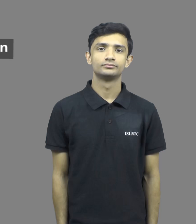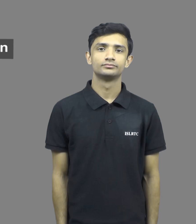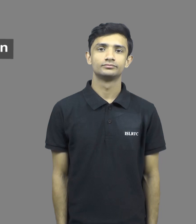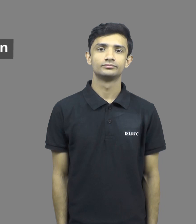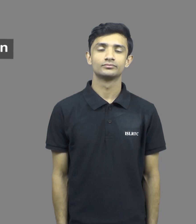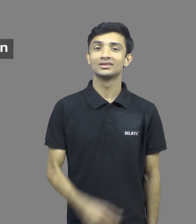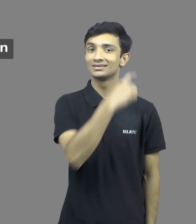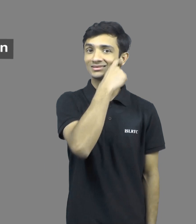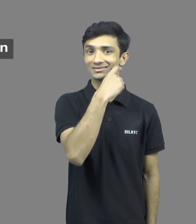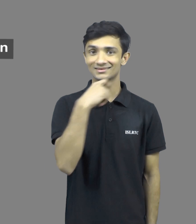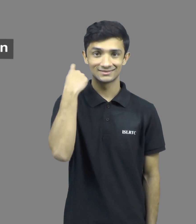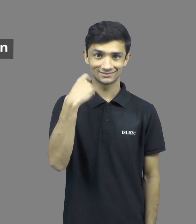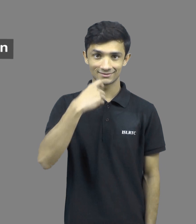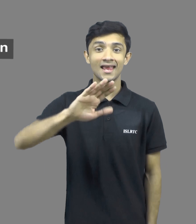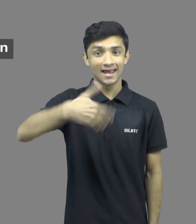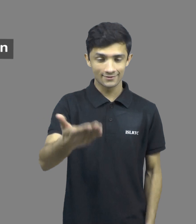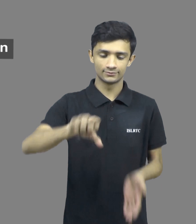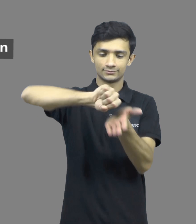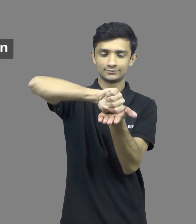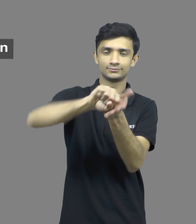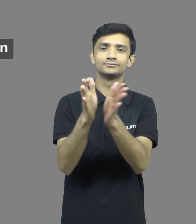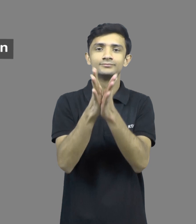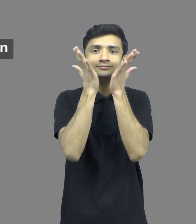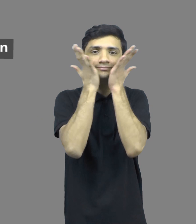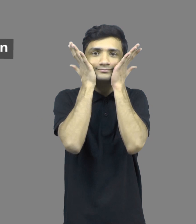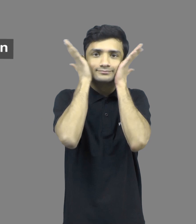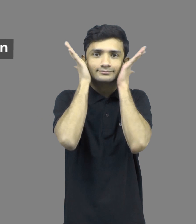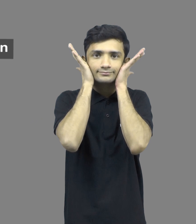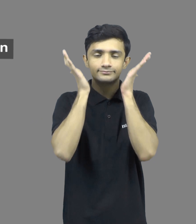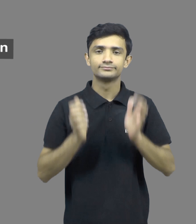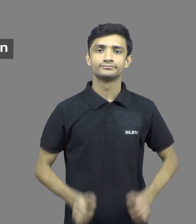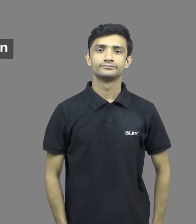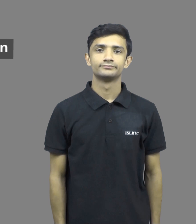Aftershave lotion